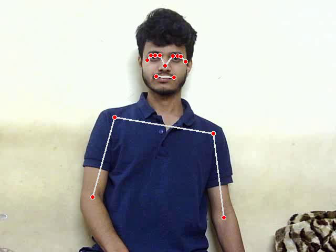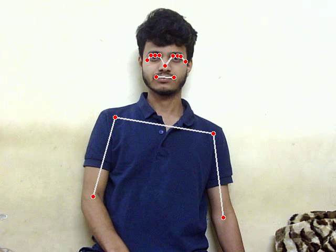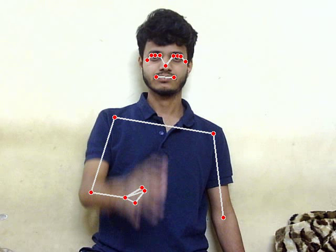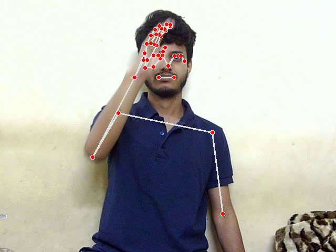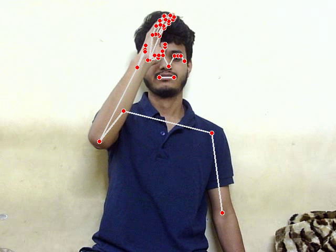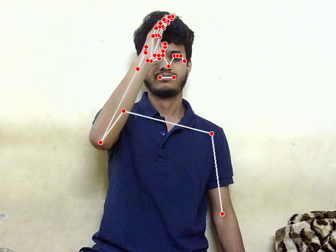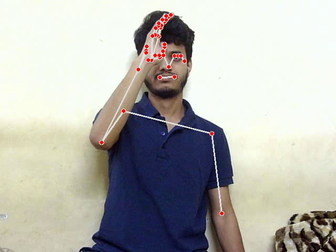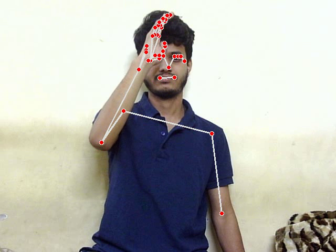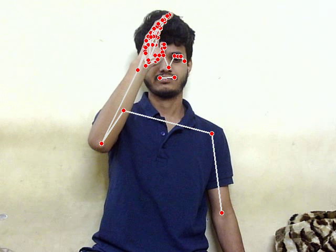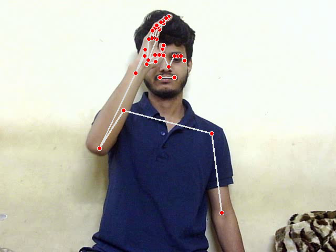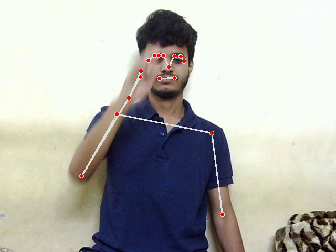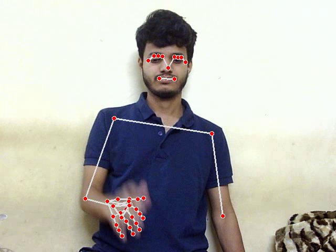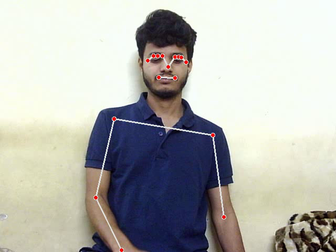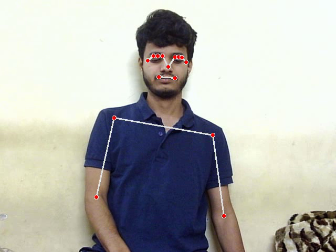father